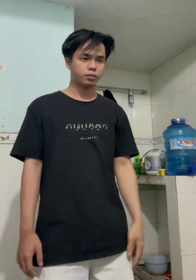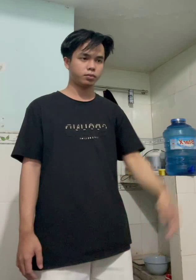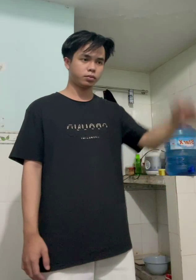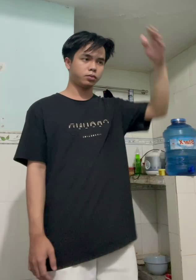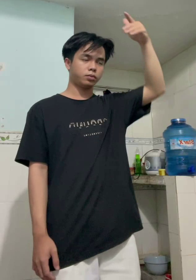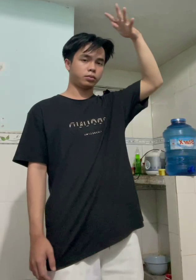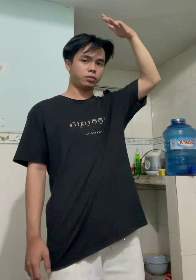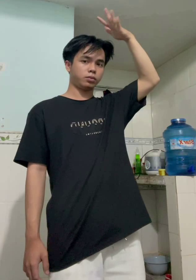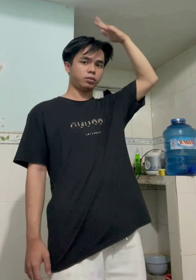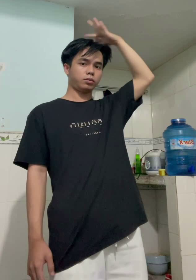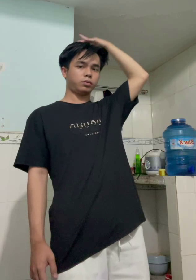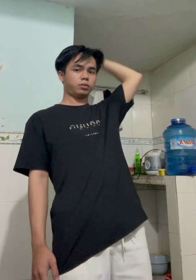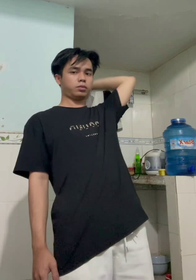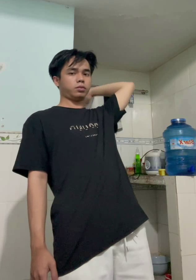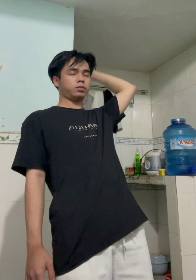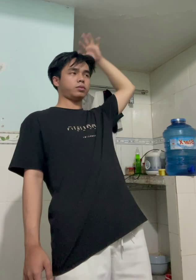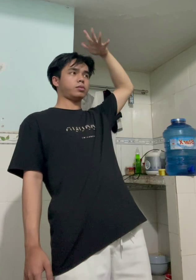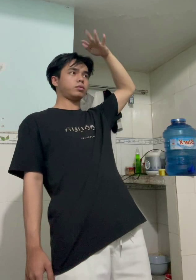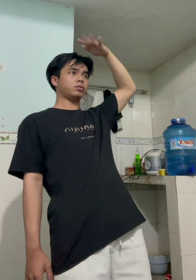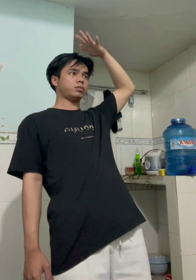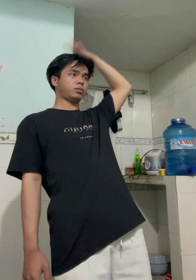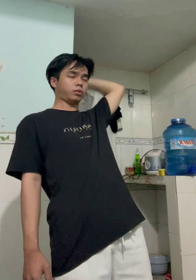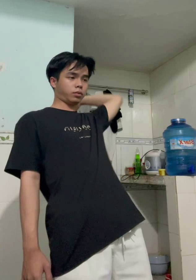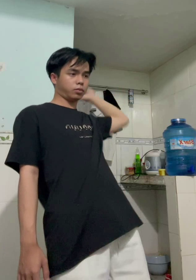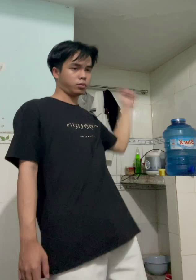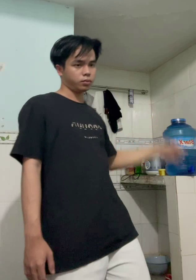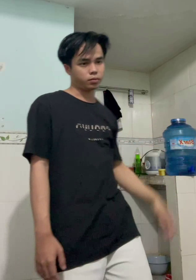vo ly